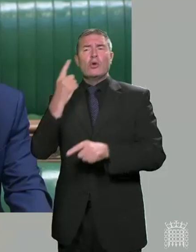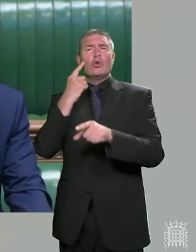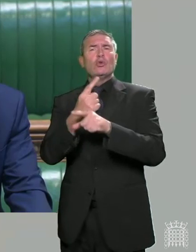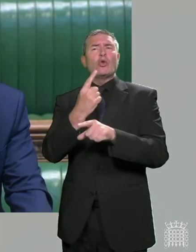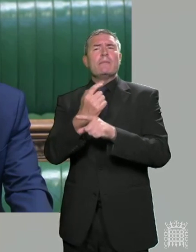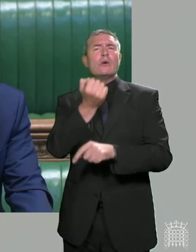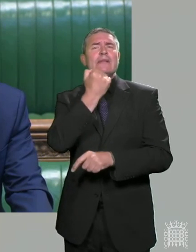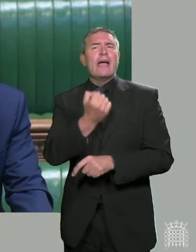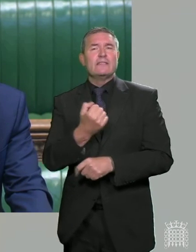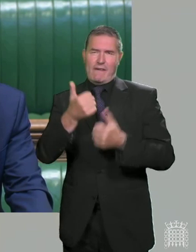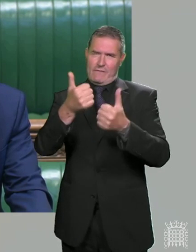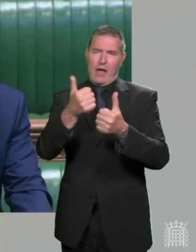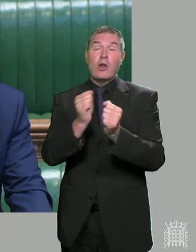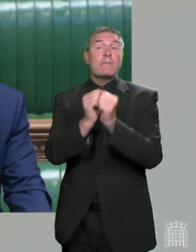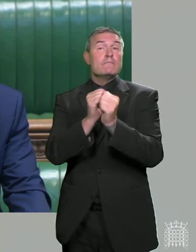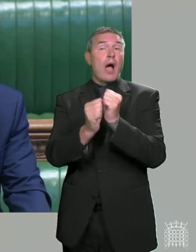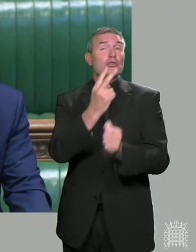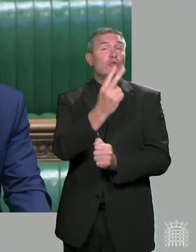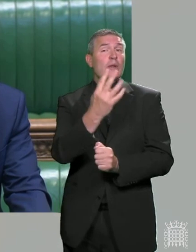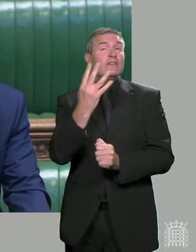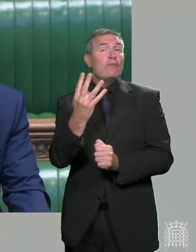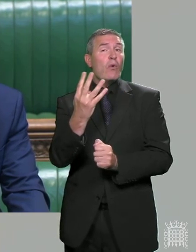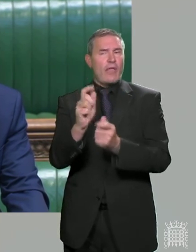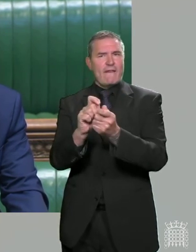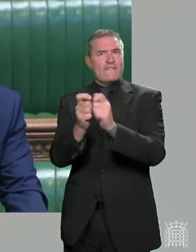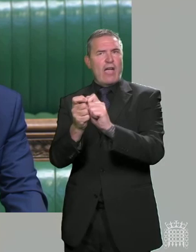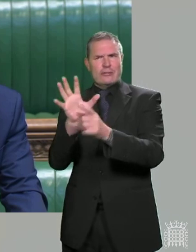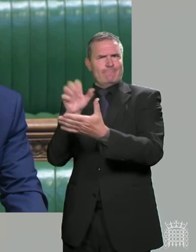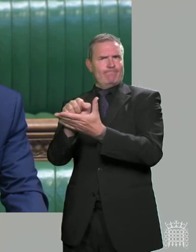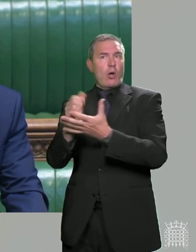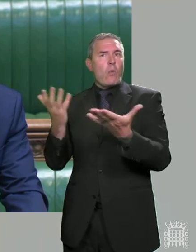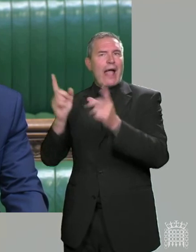Let us go through the dates. On 24 March, a new variant was reported in India.